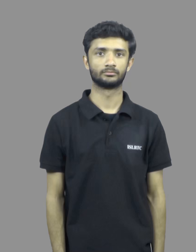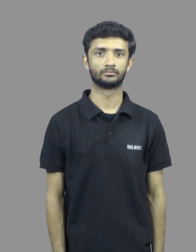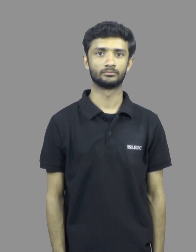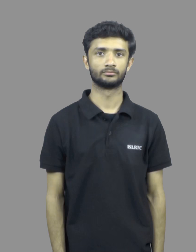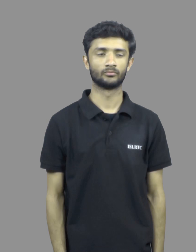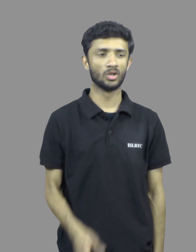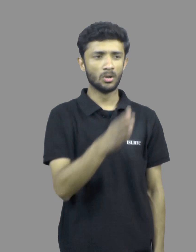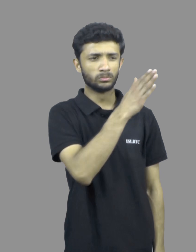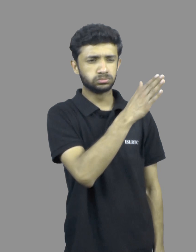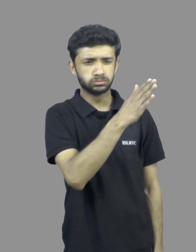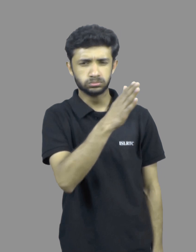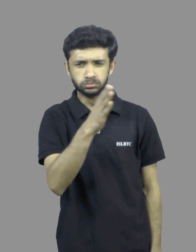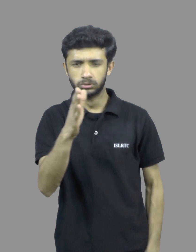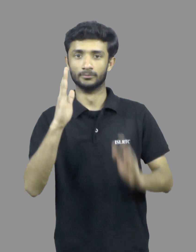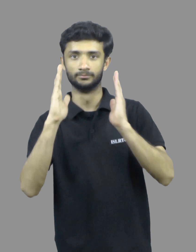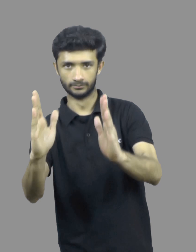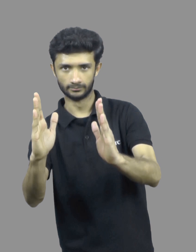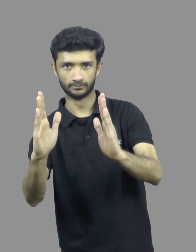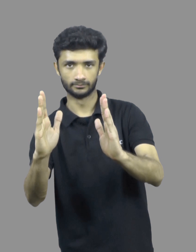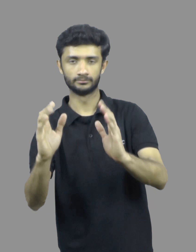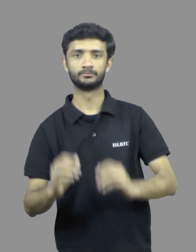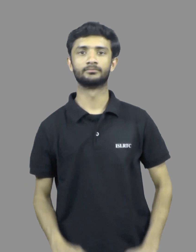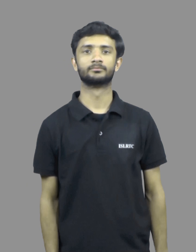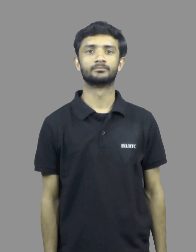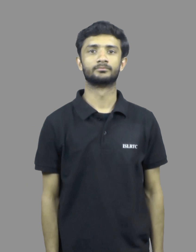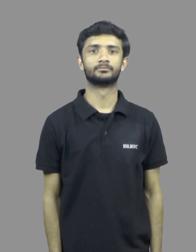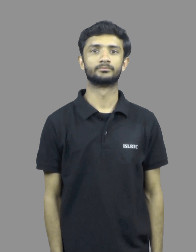Pause